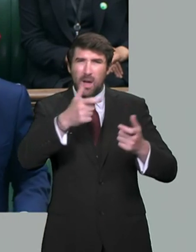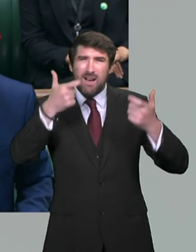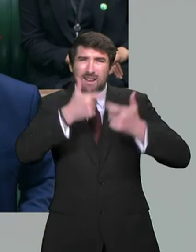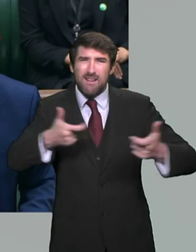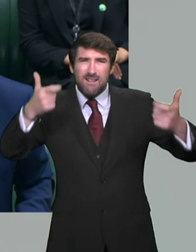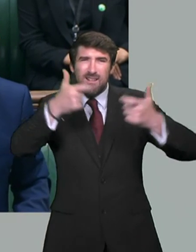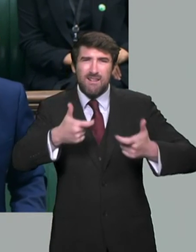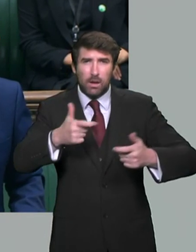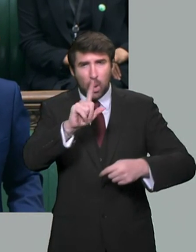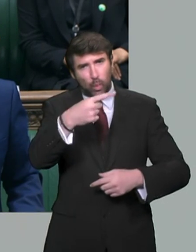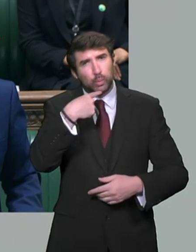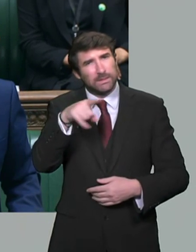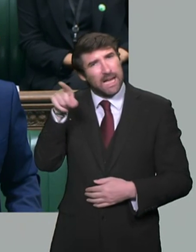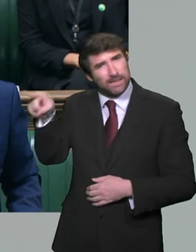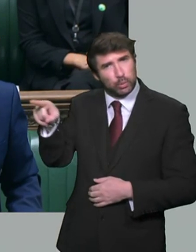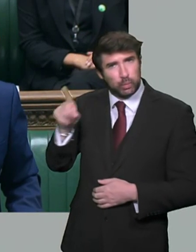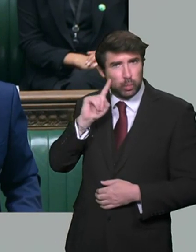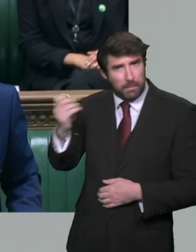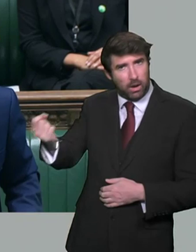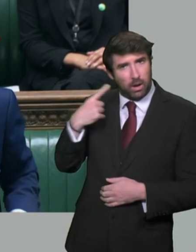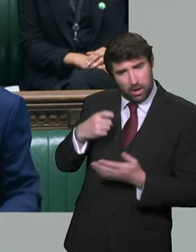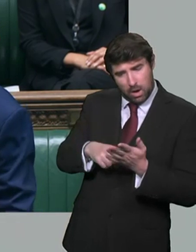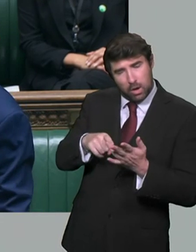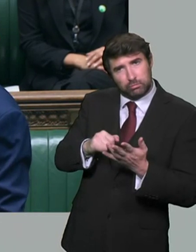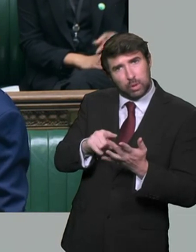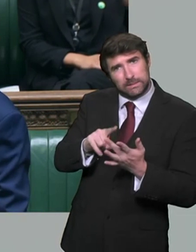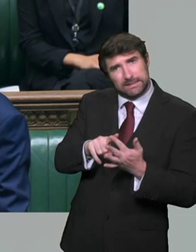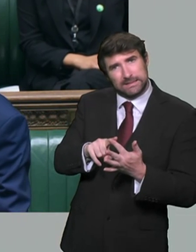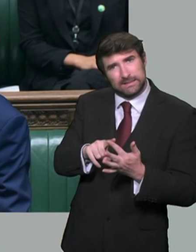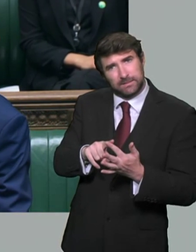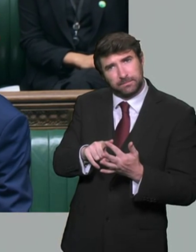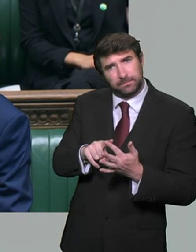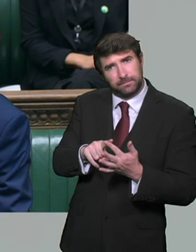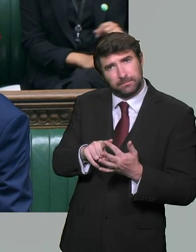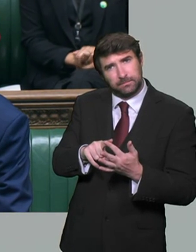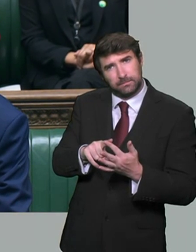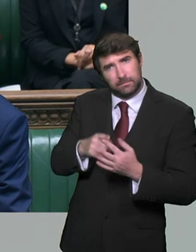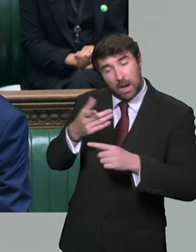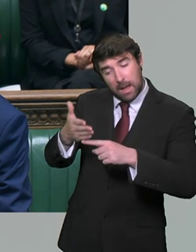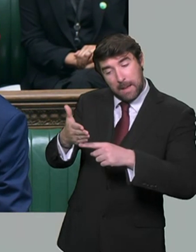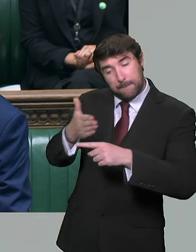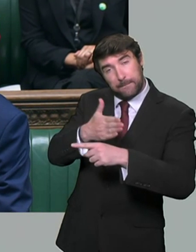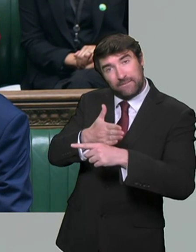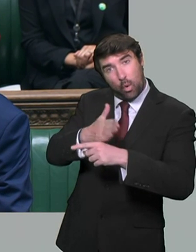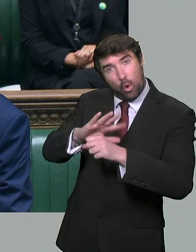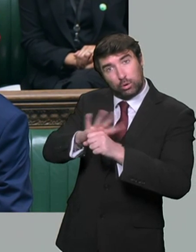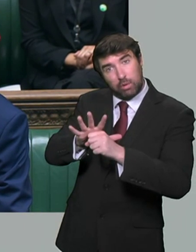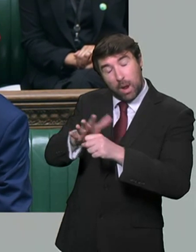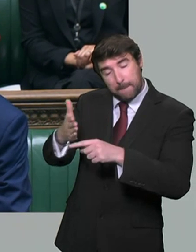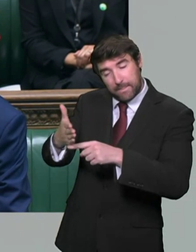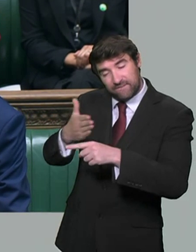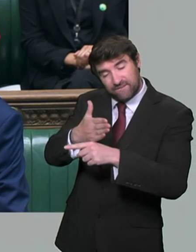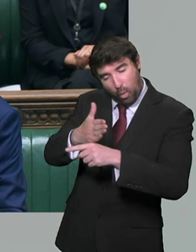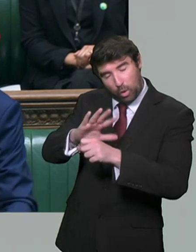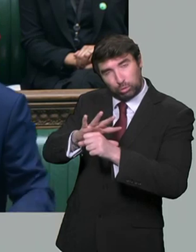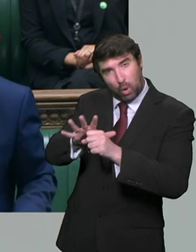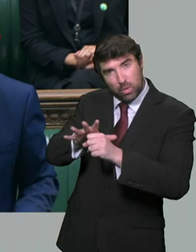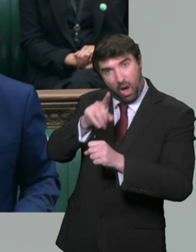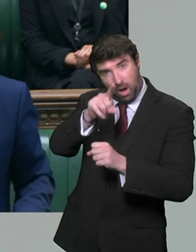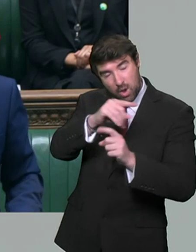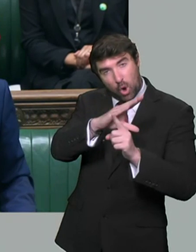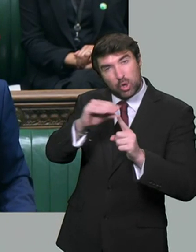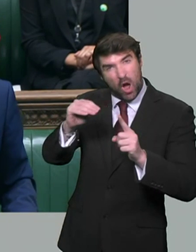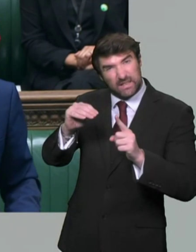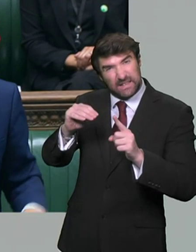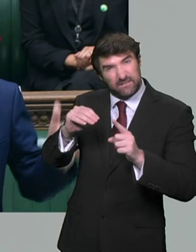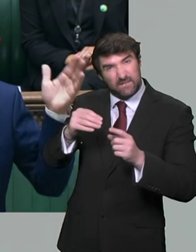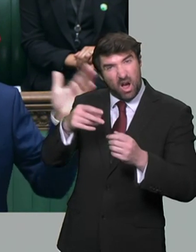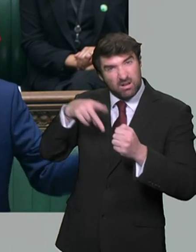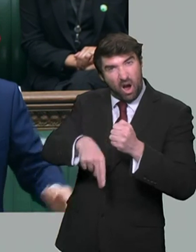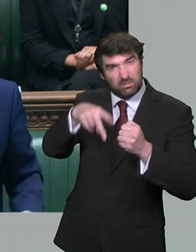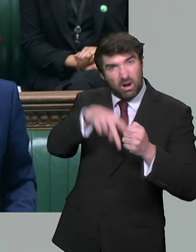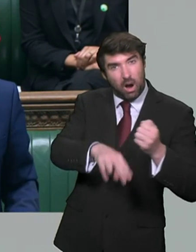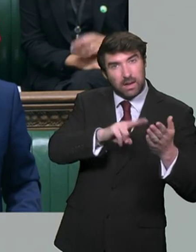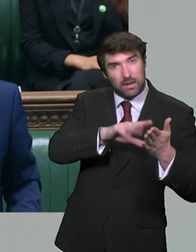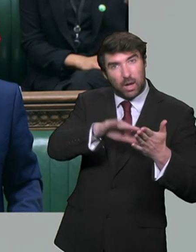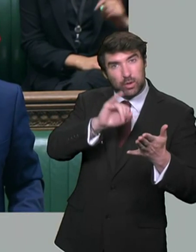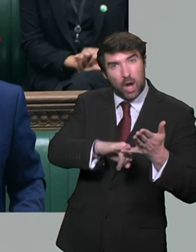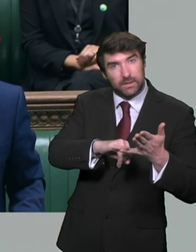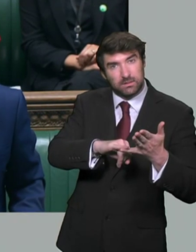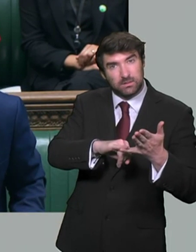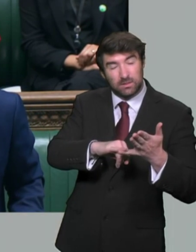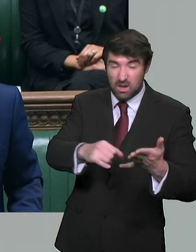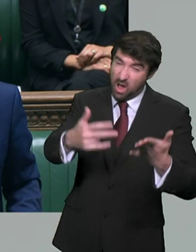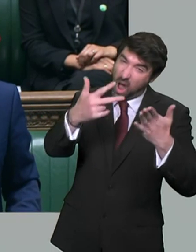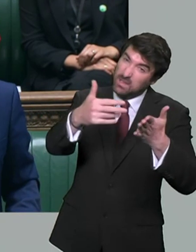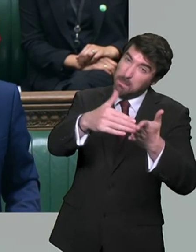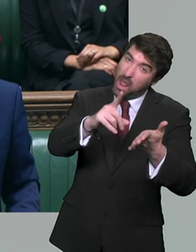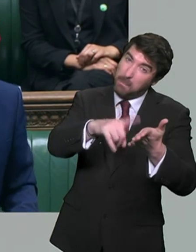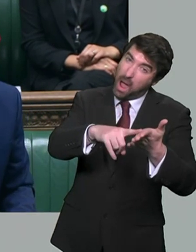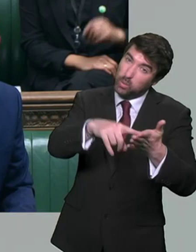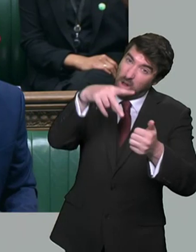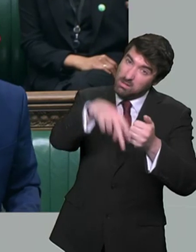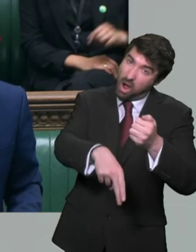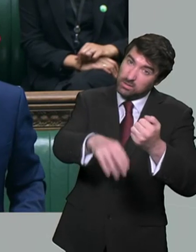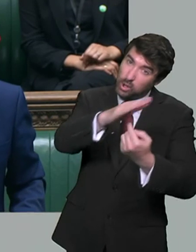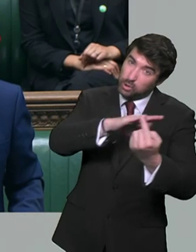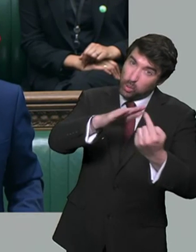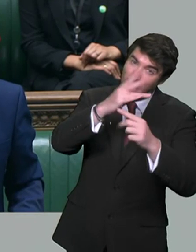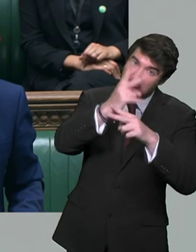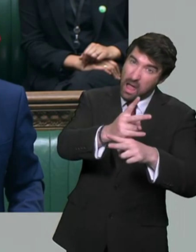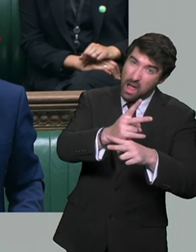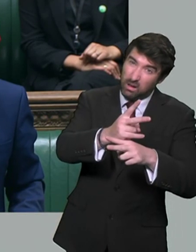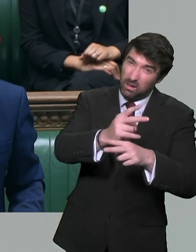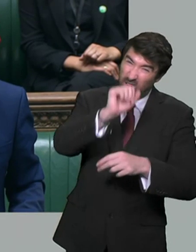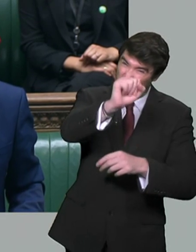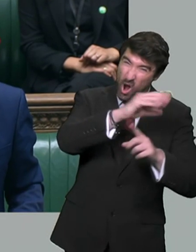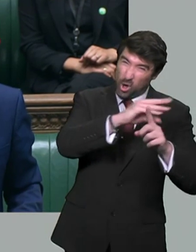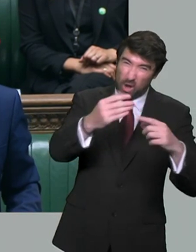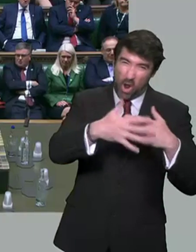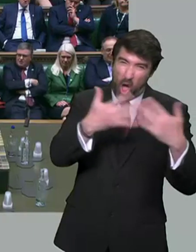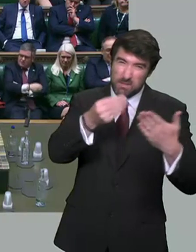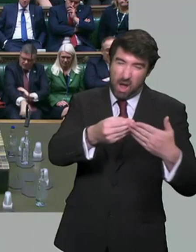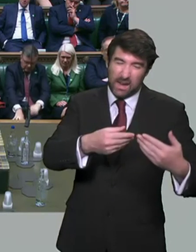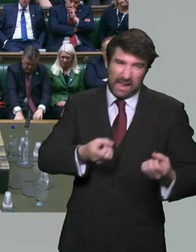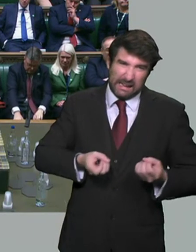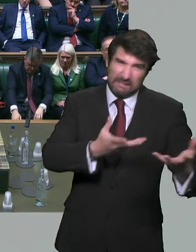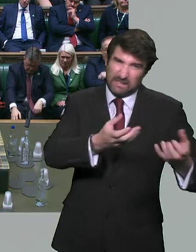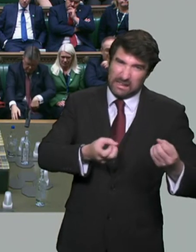This is a Government who underfunded the NHS for a decade before the pandemic, took £8 billion out of social care before the pandemic, and then wasted billions of pounds of taxpayers’ money on dodgy contracts, vanity projects and giveaways to their mates.